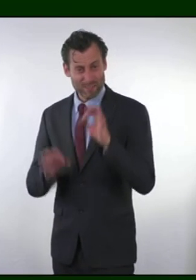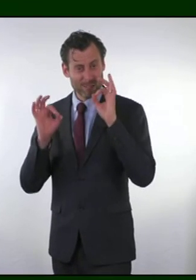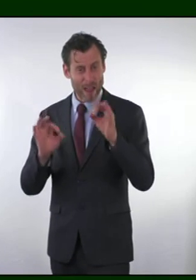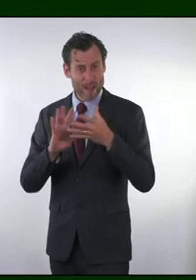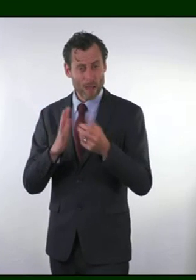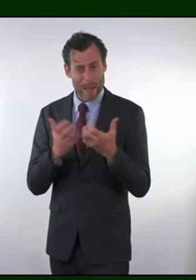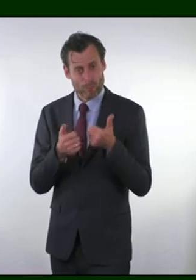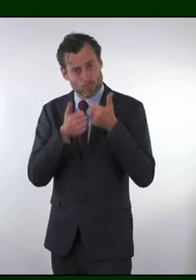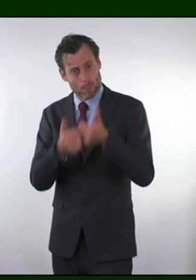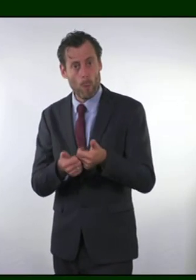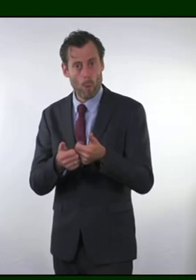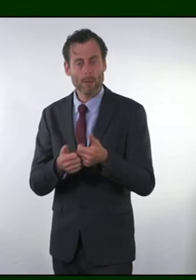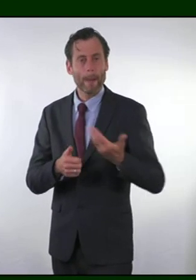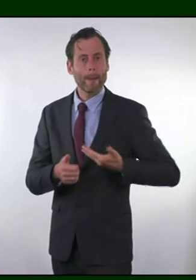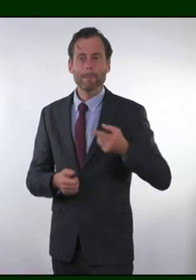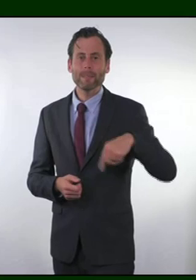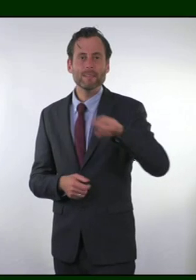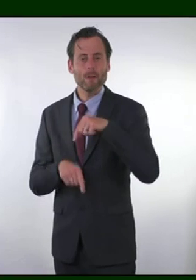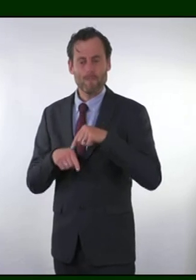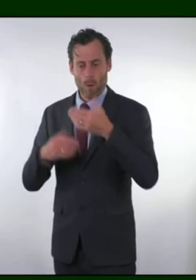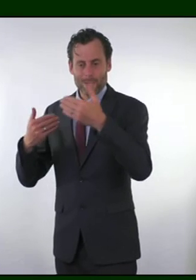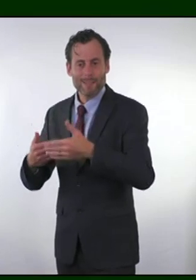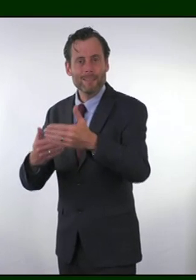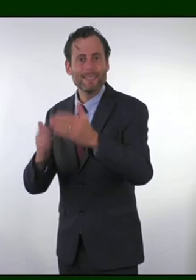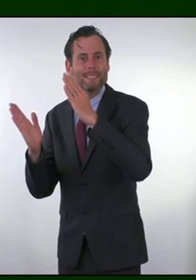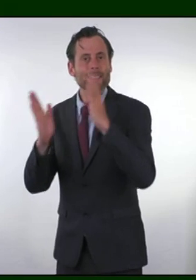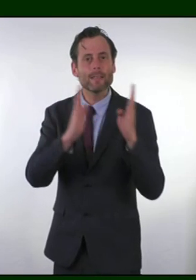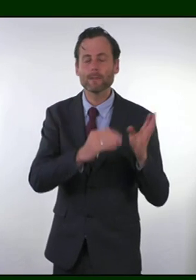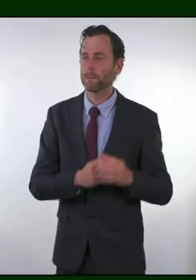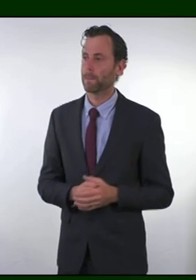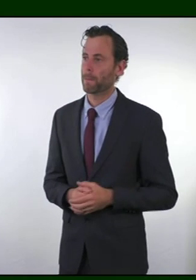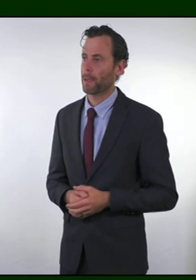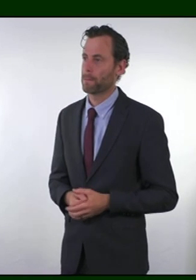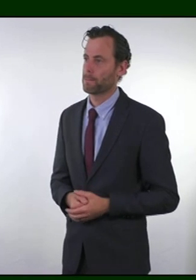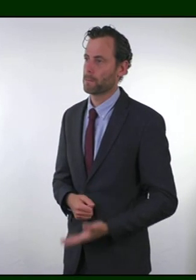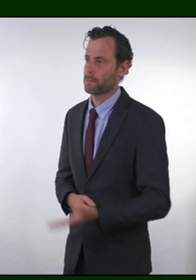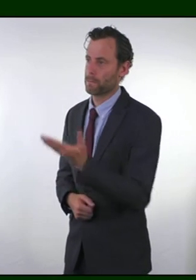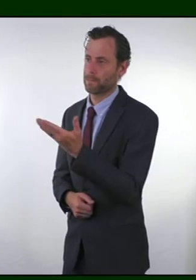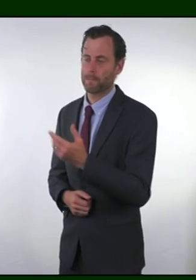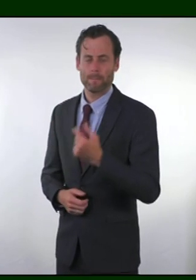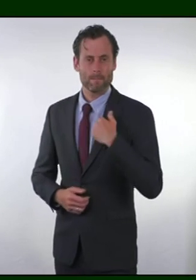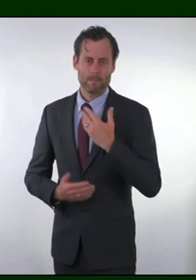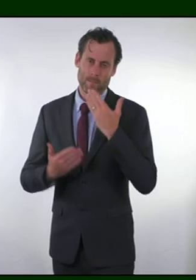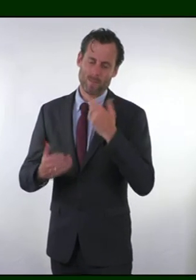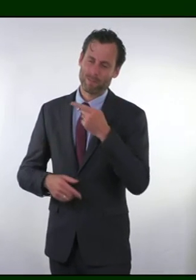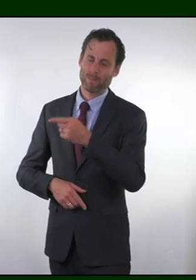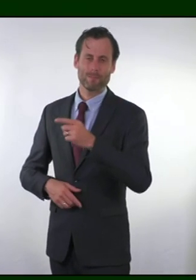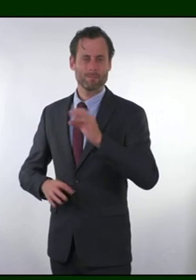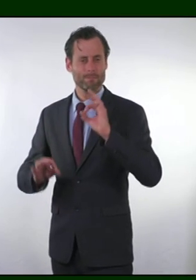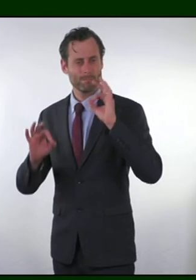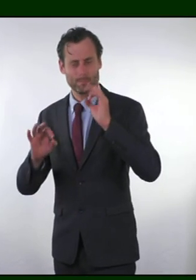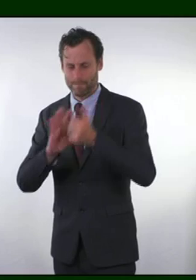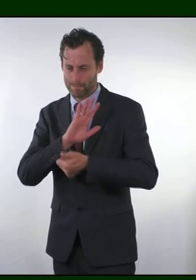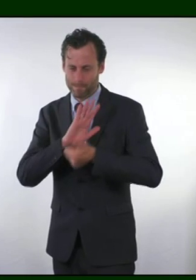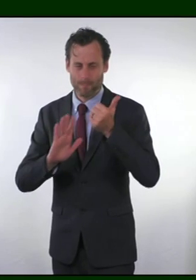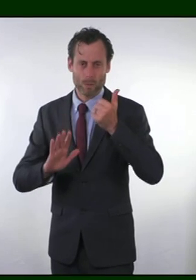With his plan for jobs, my right honourable Friend has, like Roosevelt, given a masterclass in economic interventionism, but it is quite expensive.